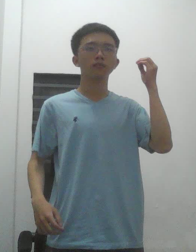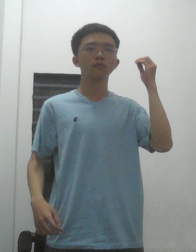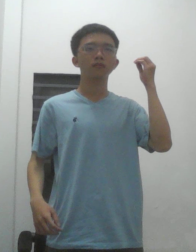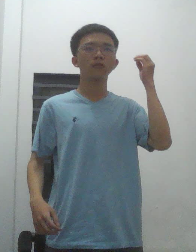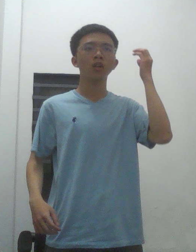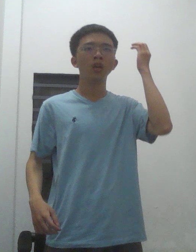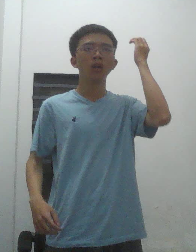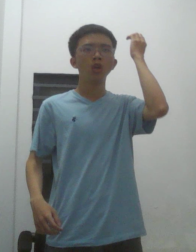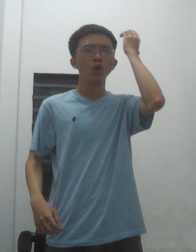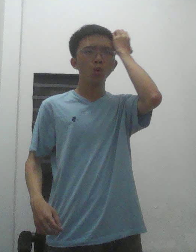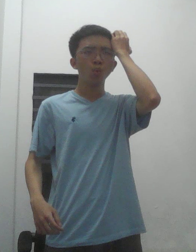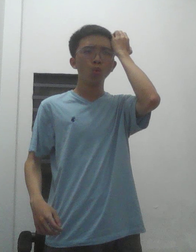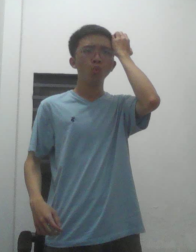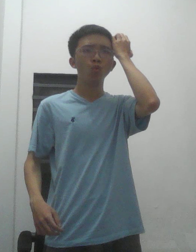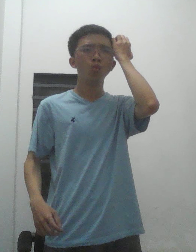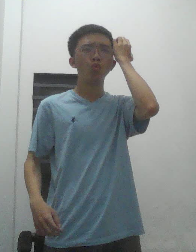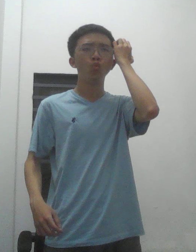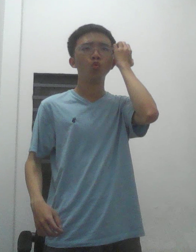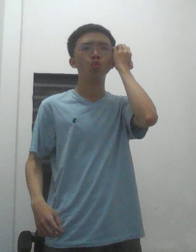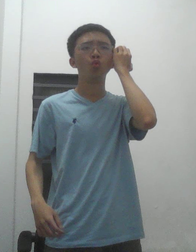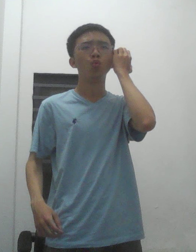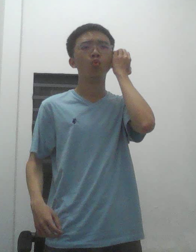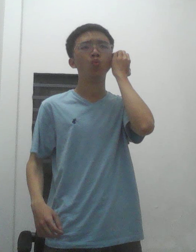oi troi